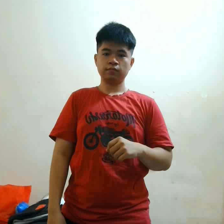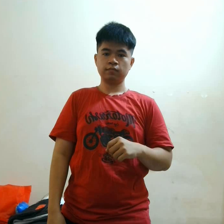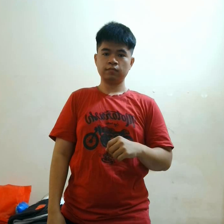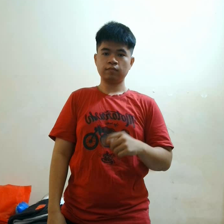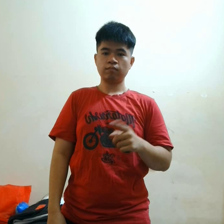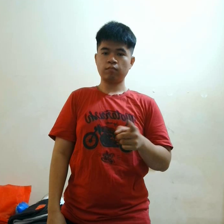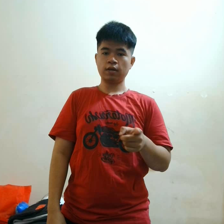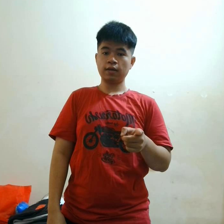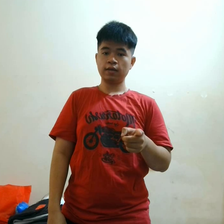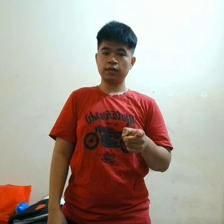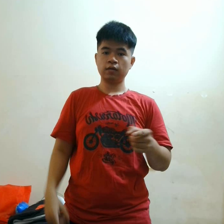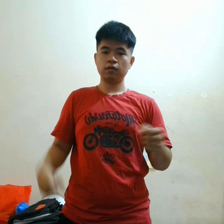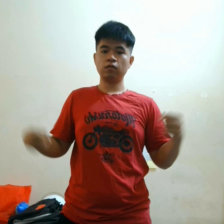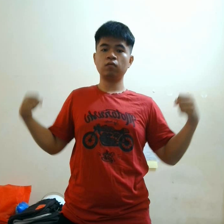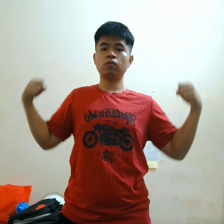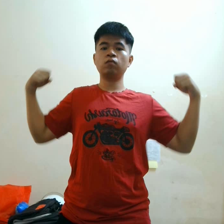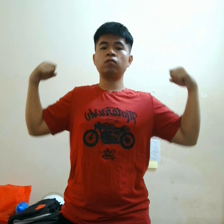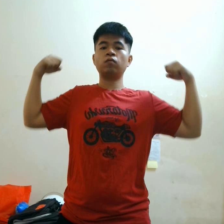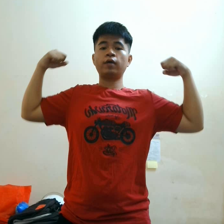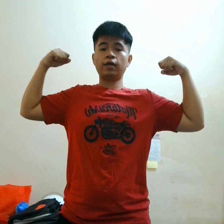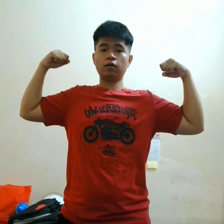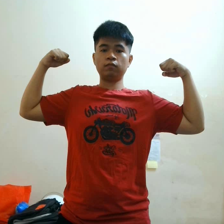ban khoe khong